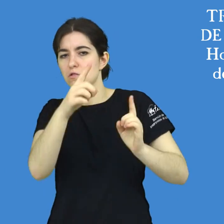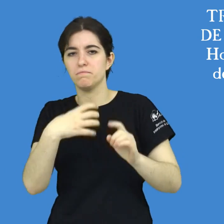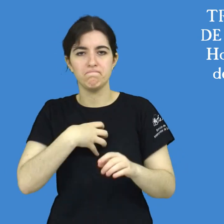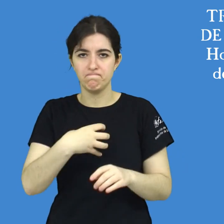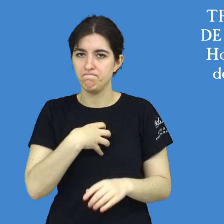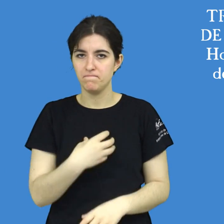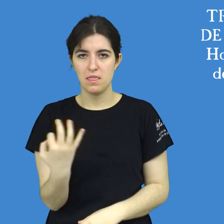poder